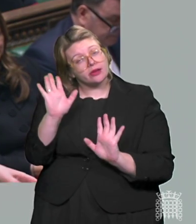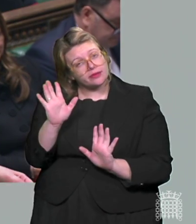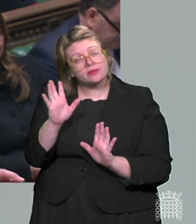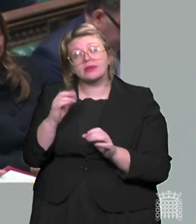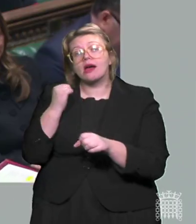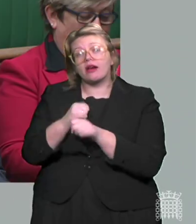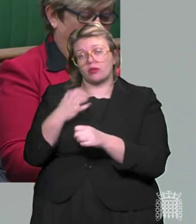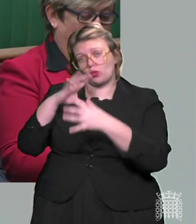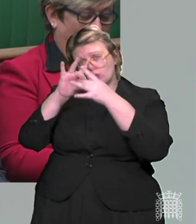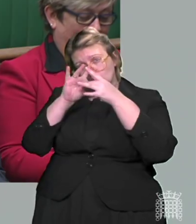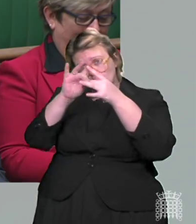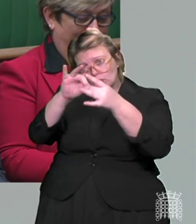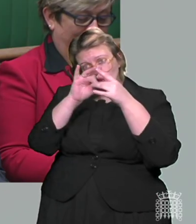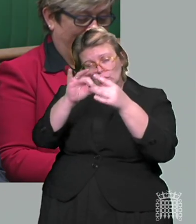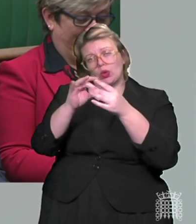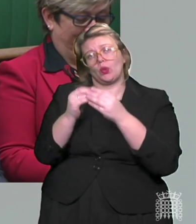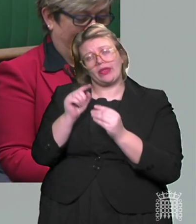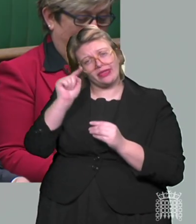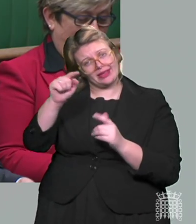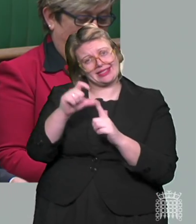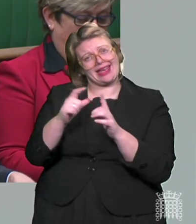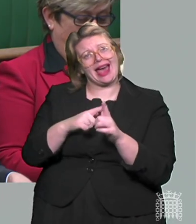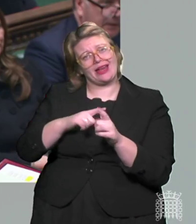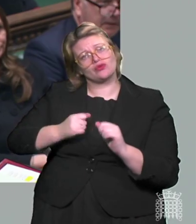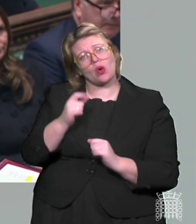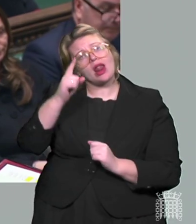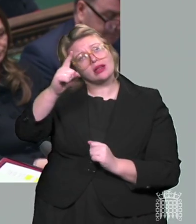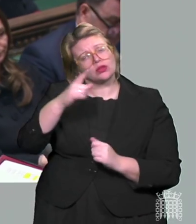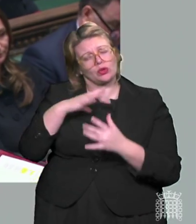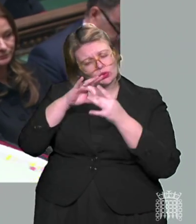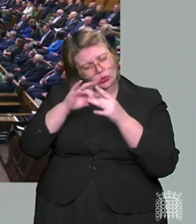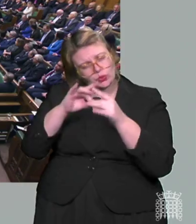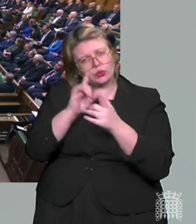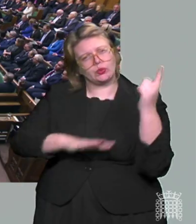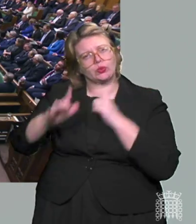I thank the honourable Lady for her question.